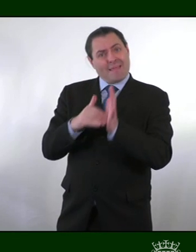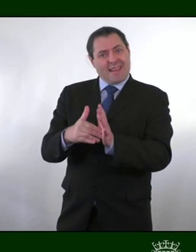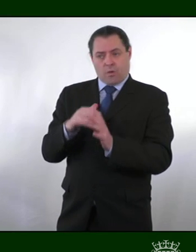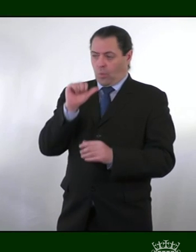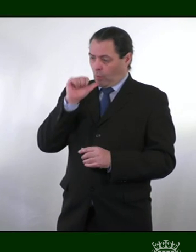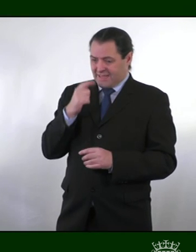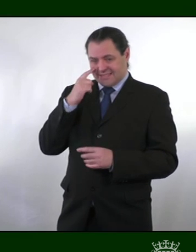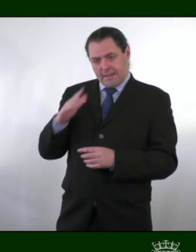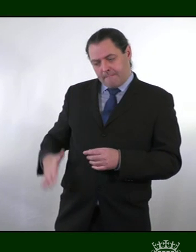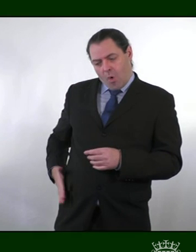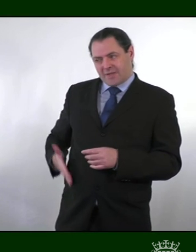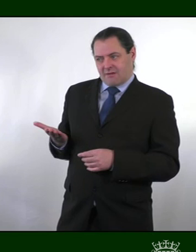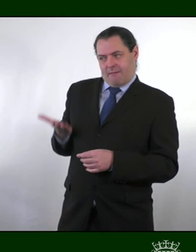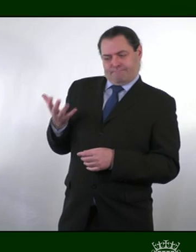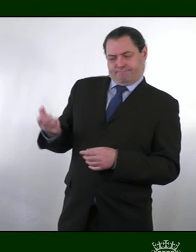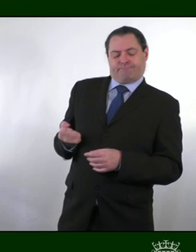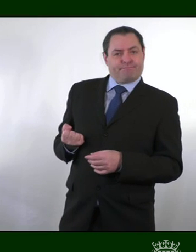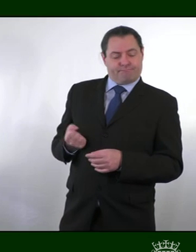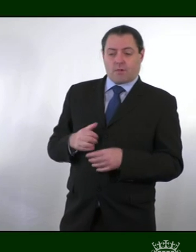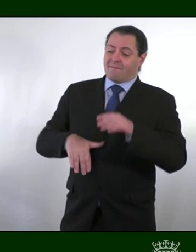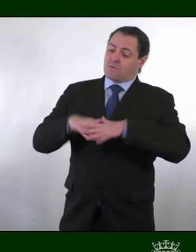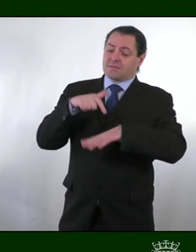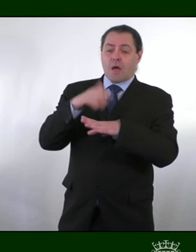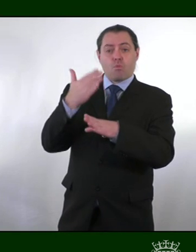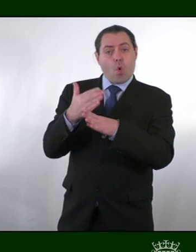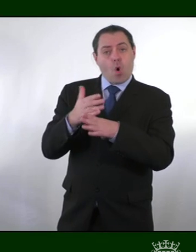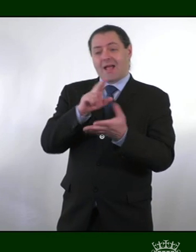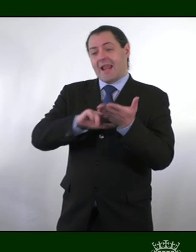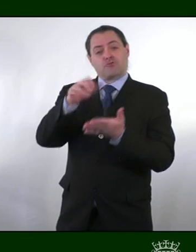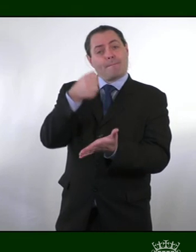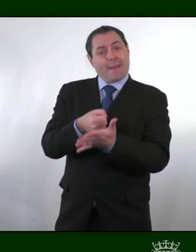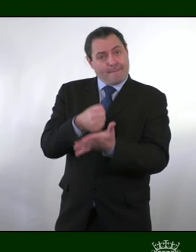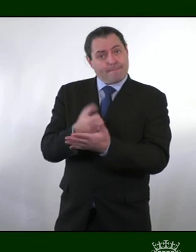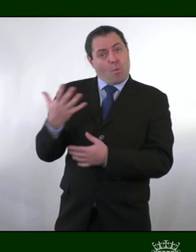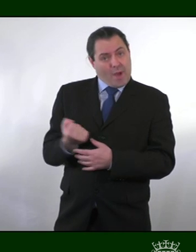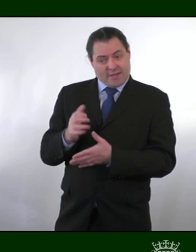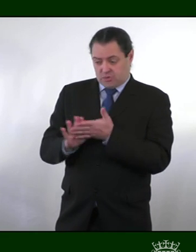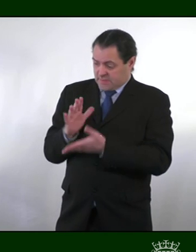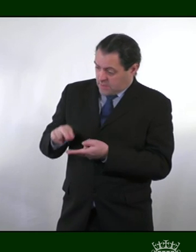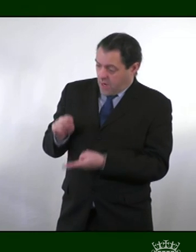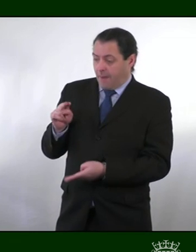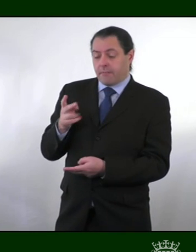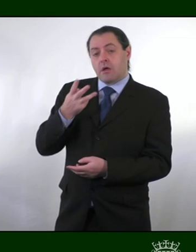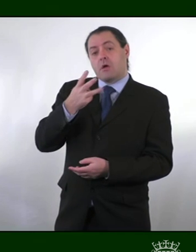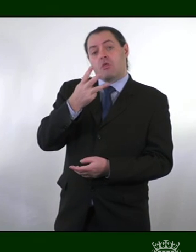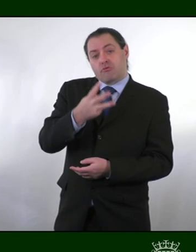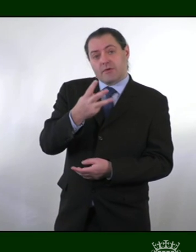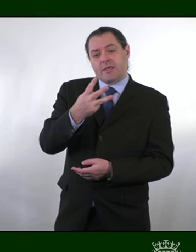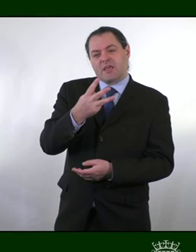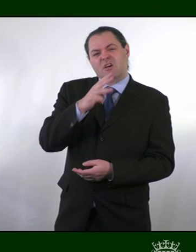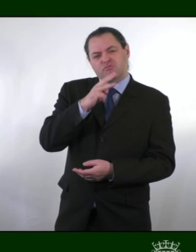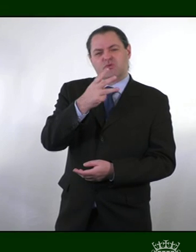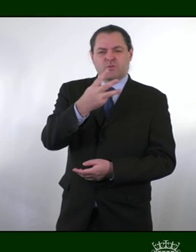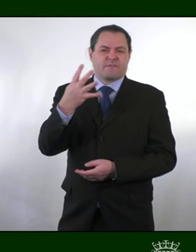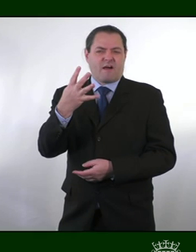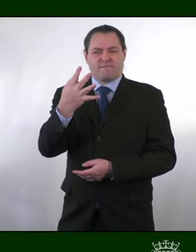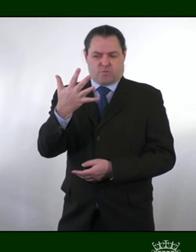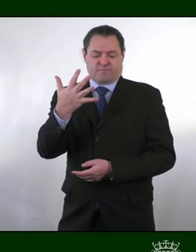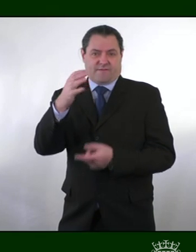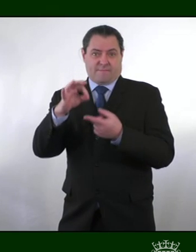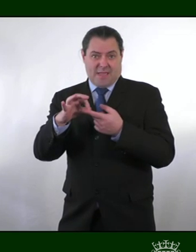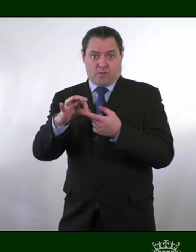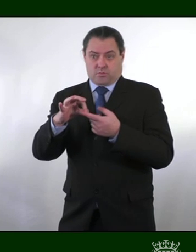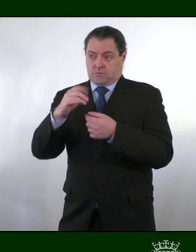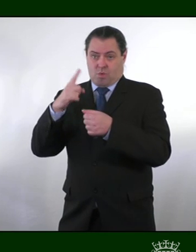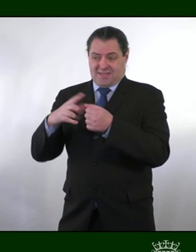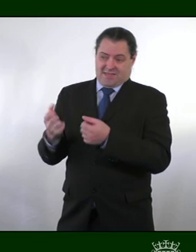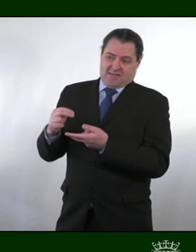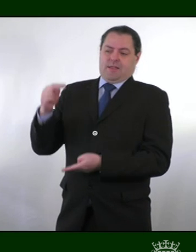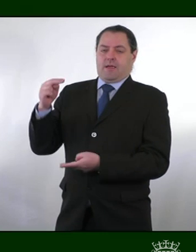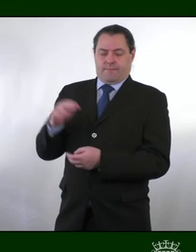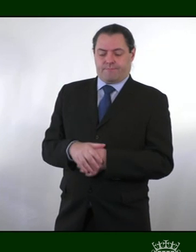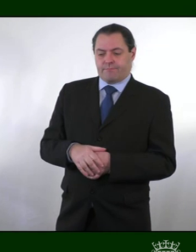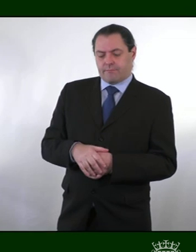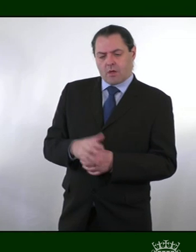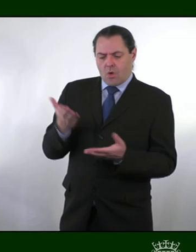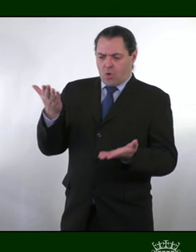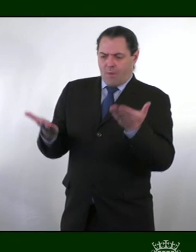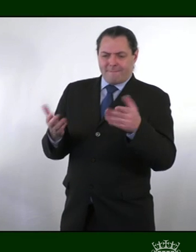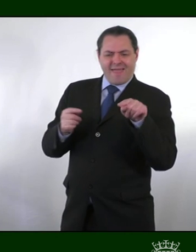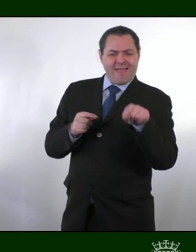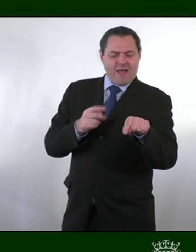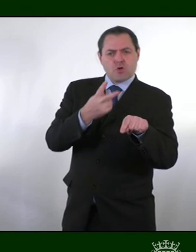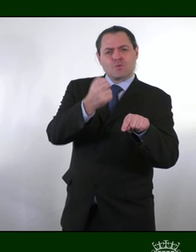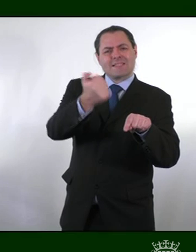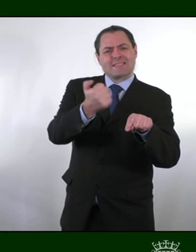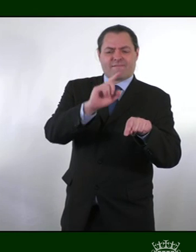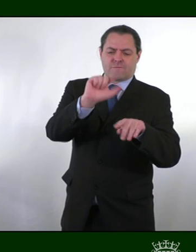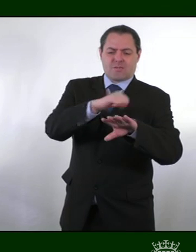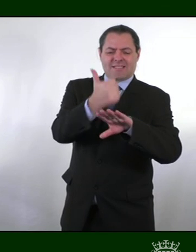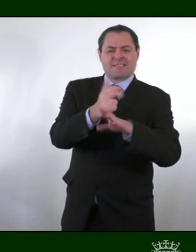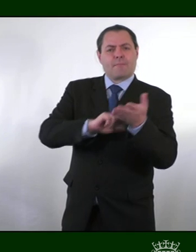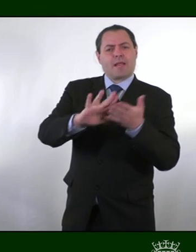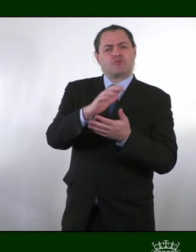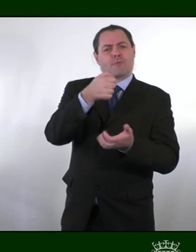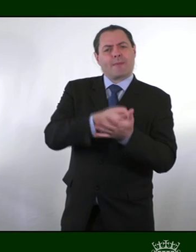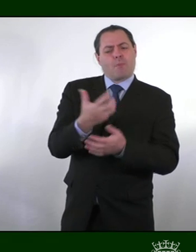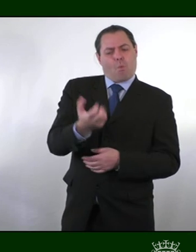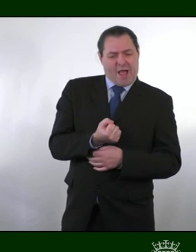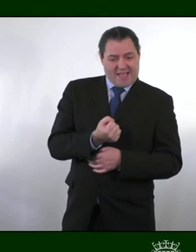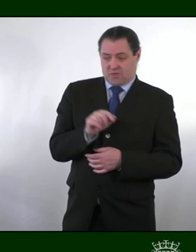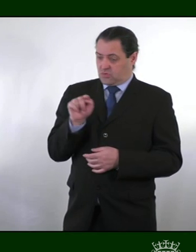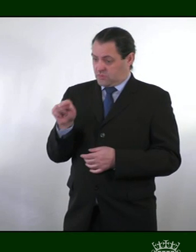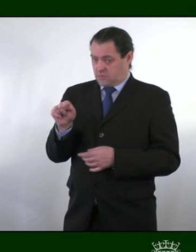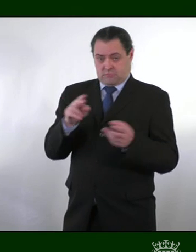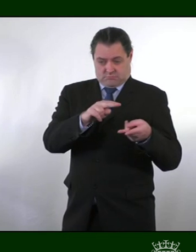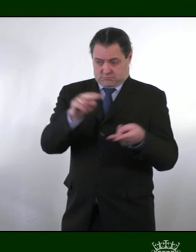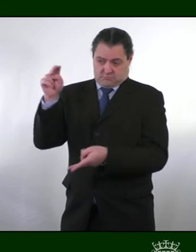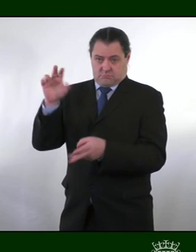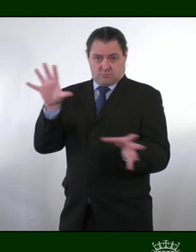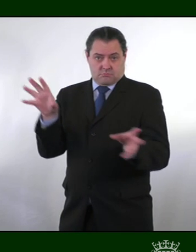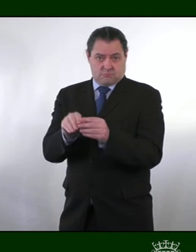A full-time worker on the national living wage will see their annual earnings increase by £345 next year—compared with the position in 2016, when the policy was first introduced, that is a pay rise of over £4,000.